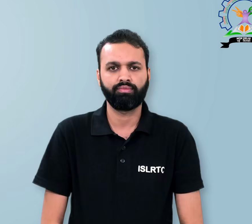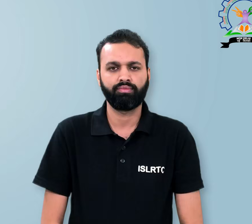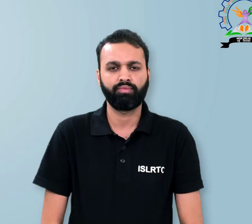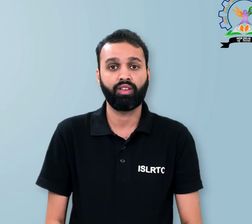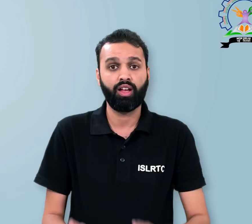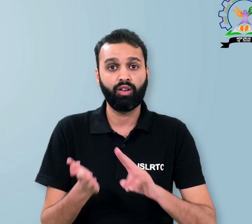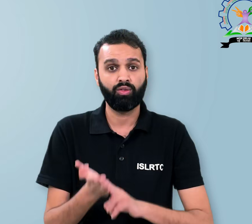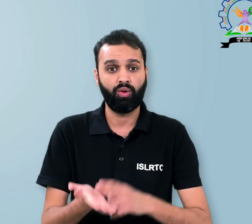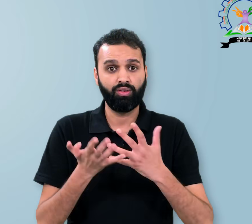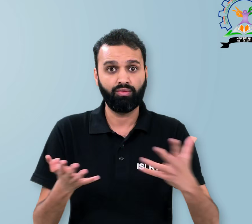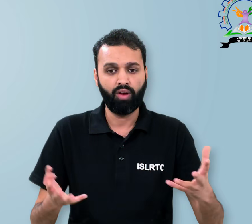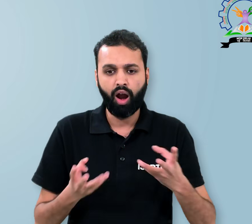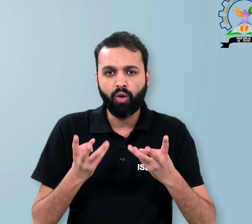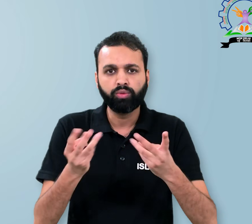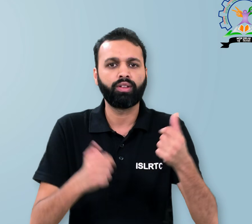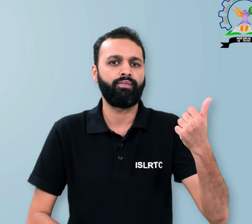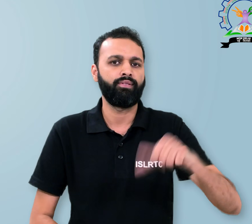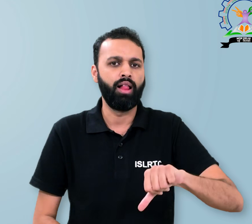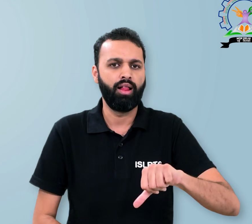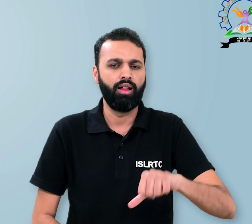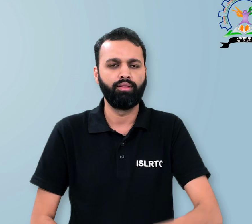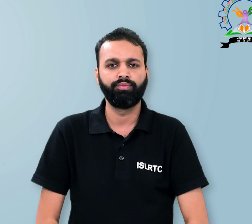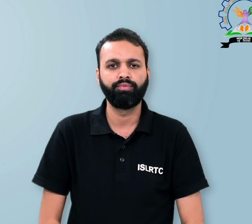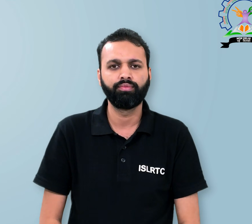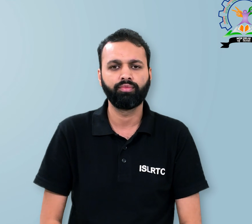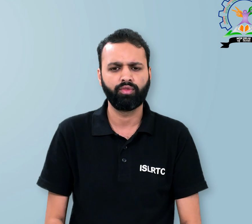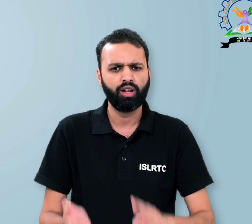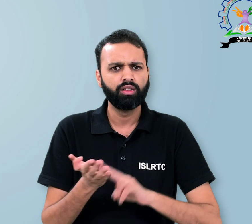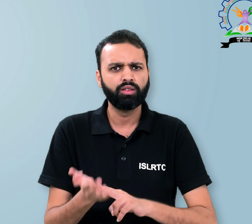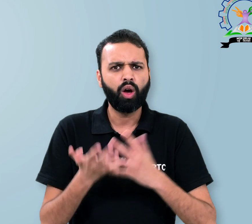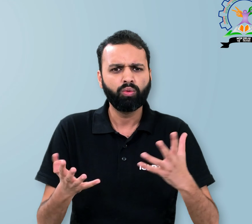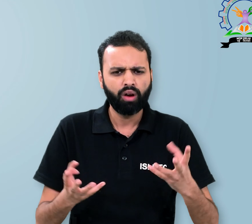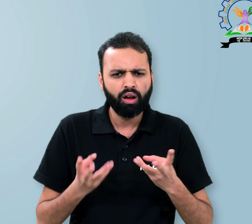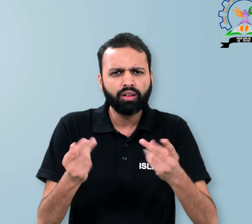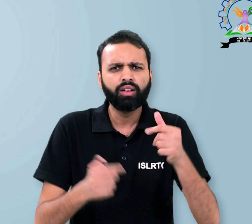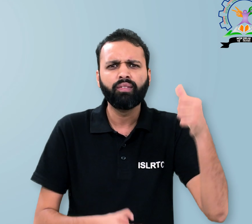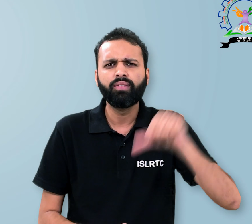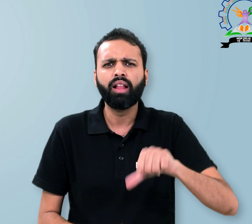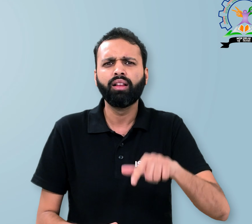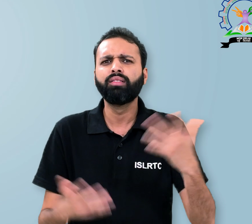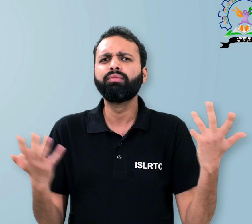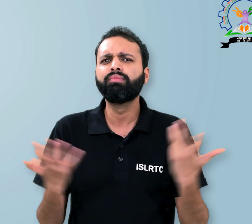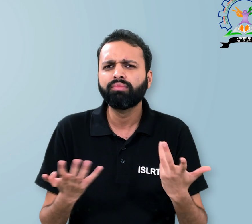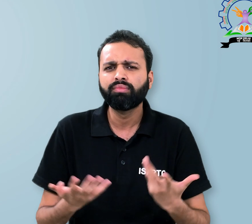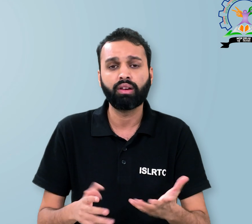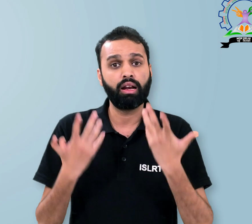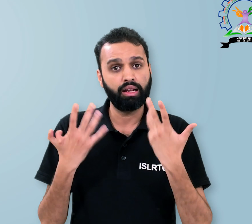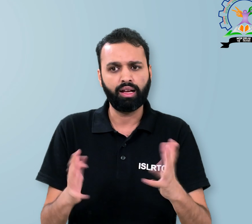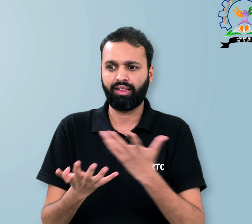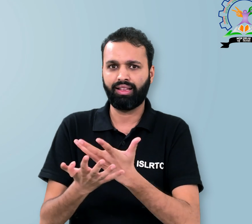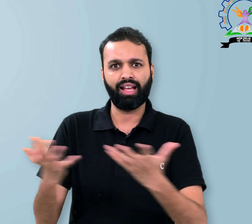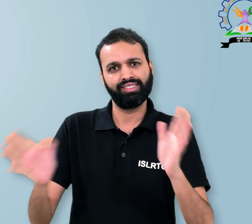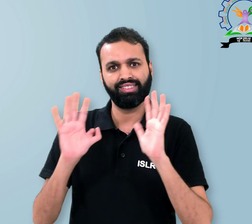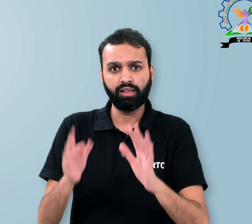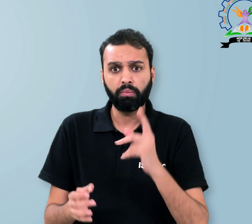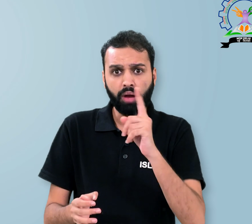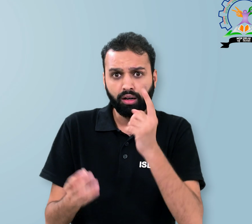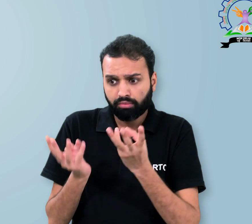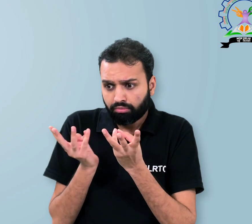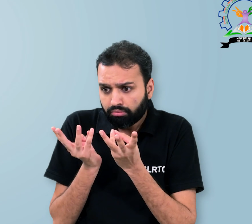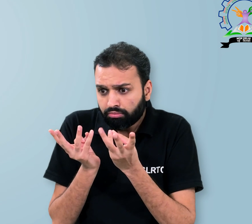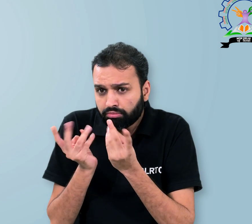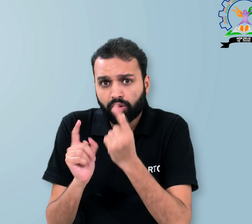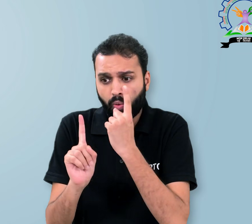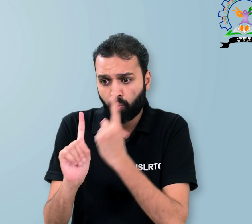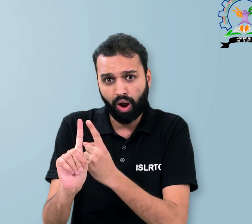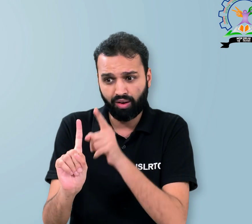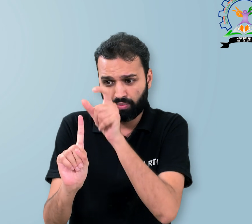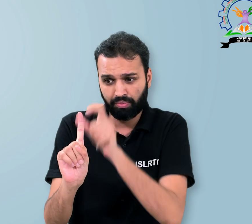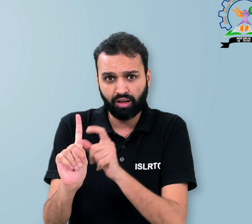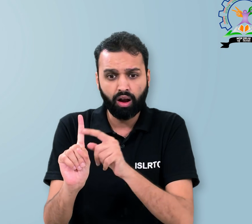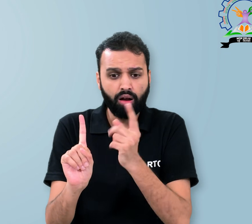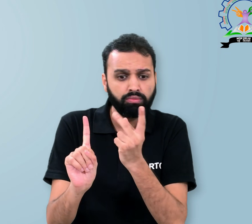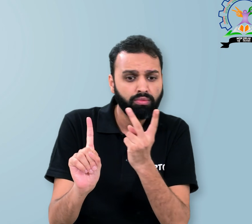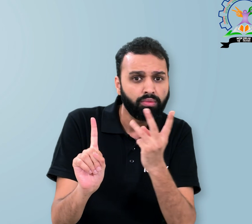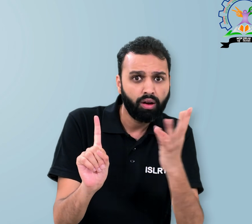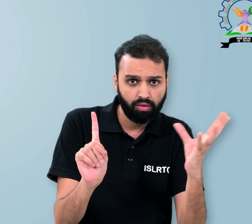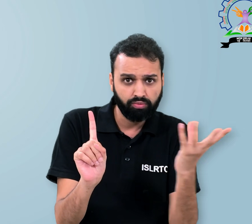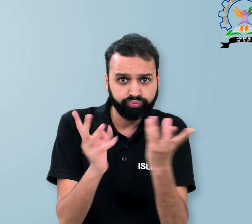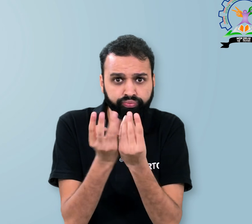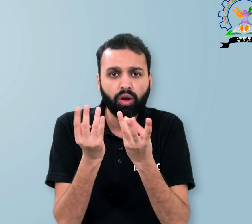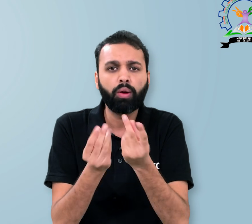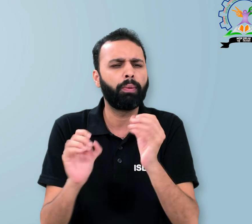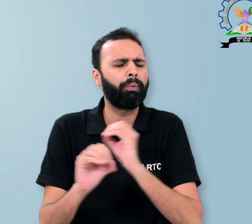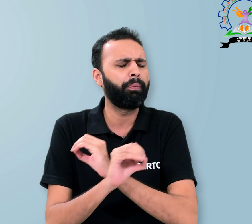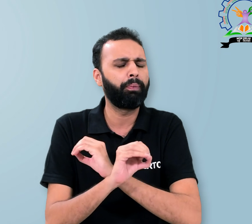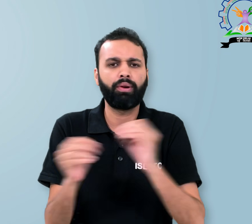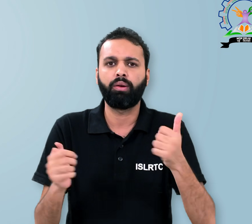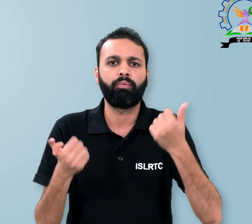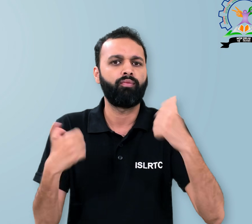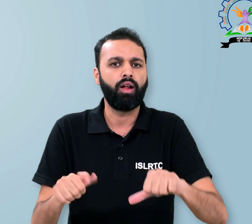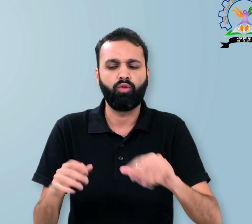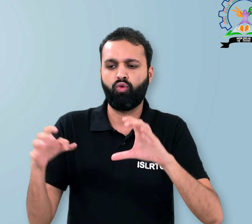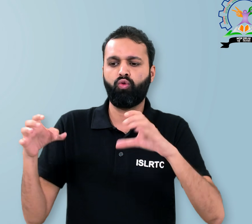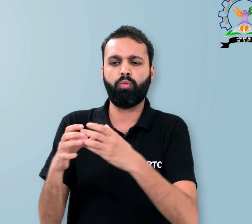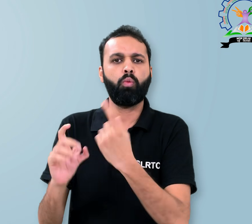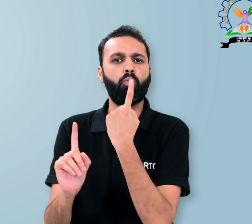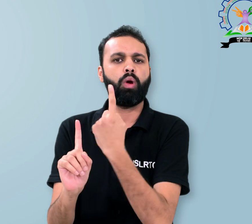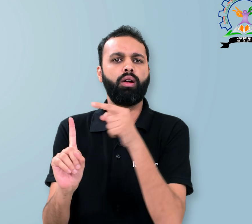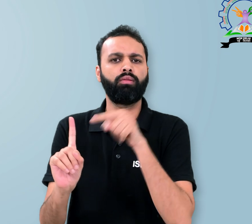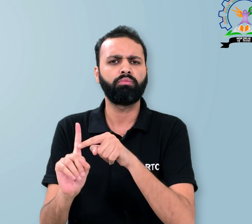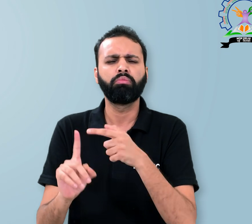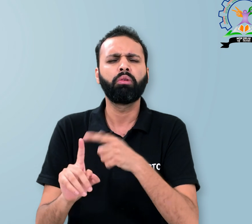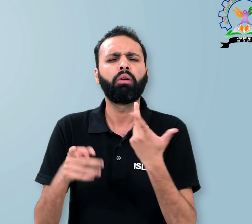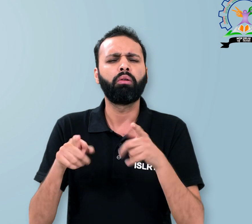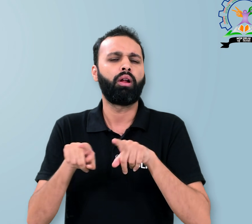Uncountable Nouns (Mass Nouns) Mass nouns or Uncountable nouns are nouns which do not have a plural form, and cannot be used with a numeral. It can be used without an article or other determiner.